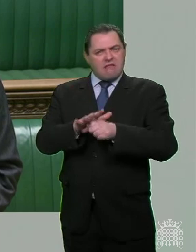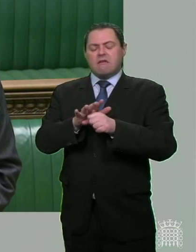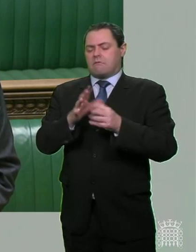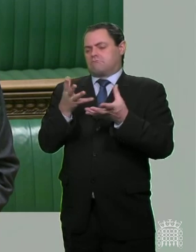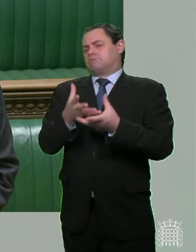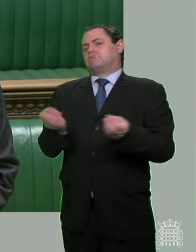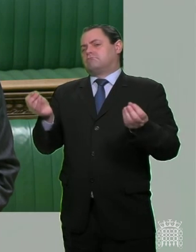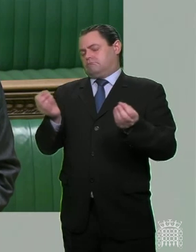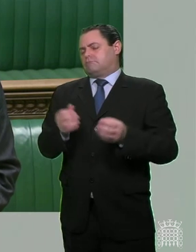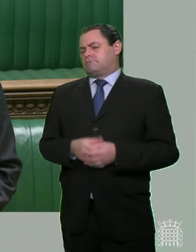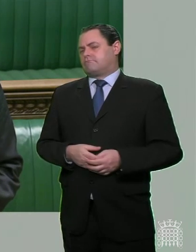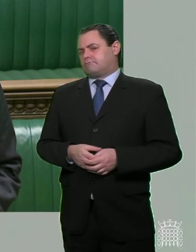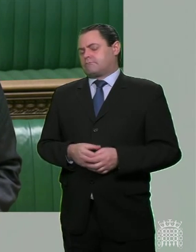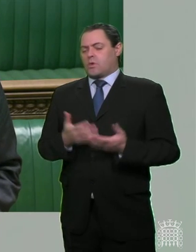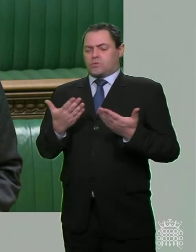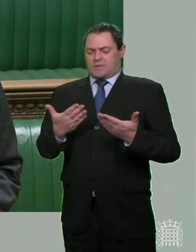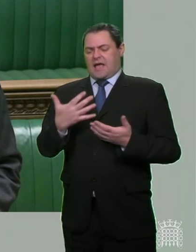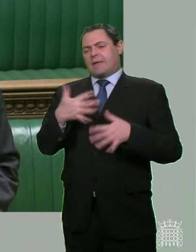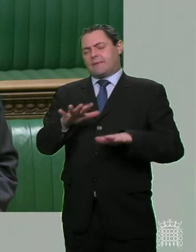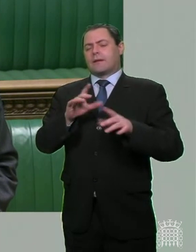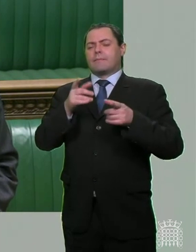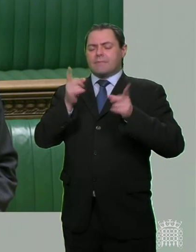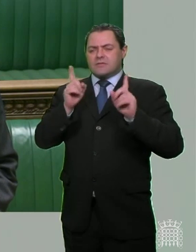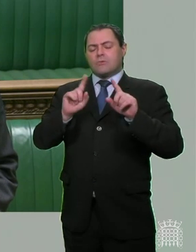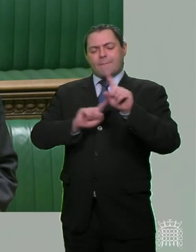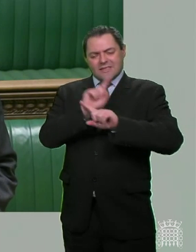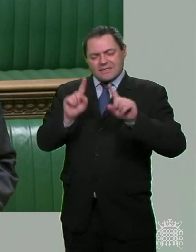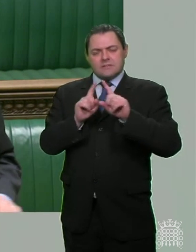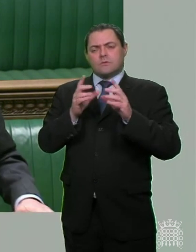This morning I had meetings with ministerial colleagues and others.